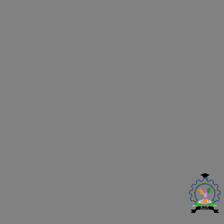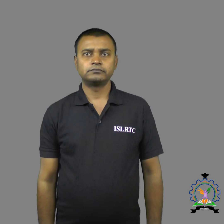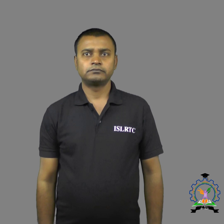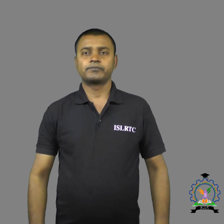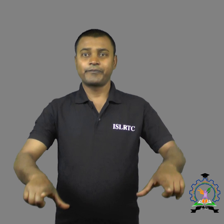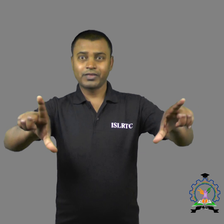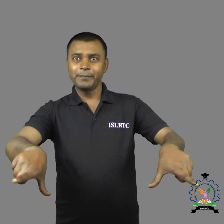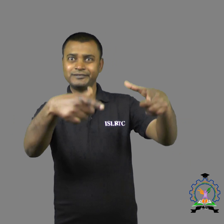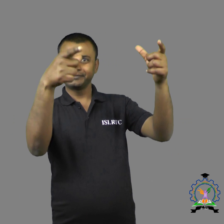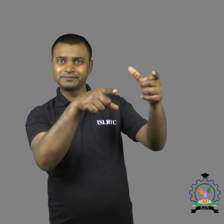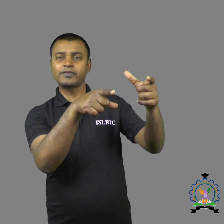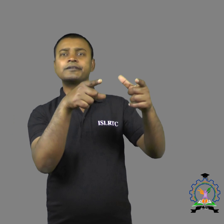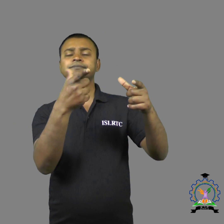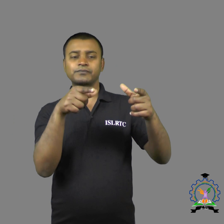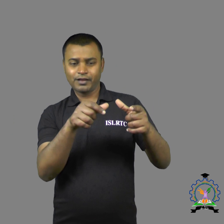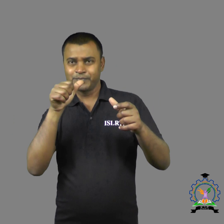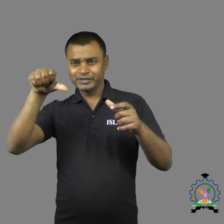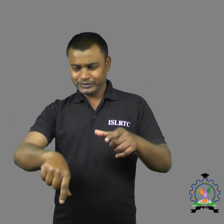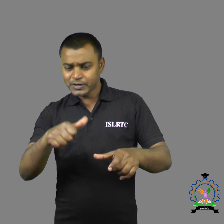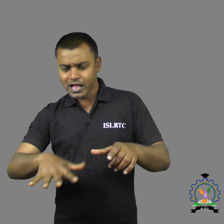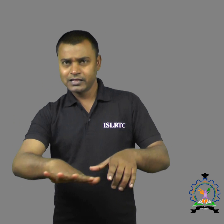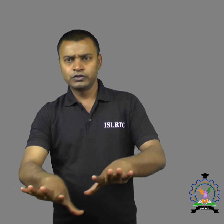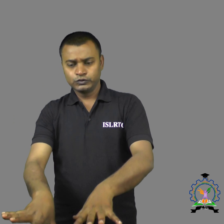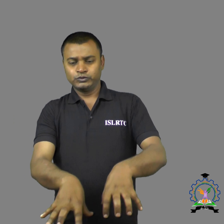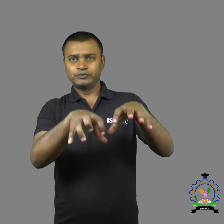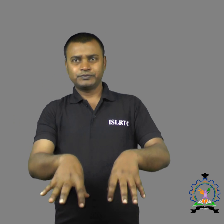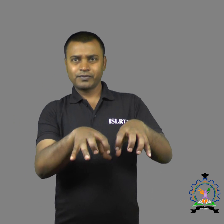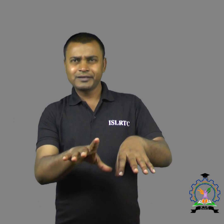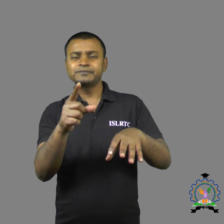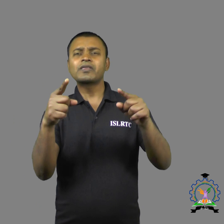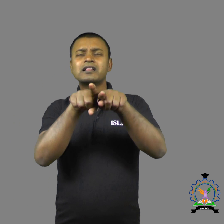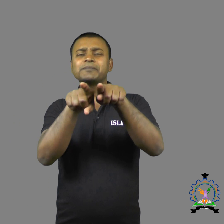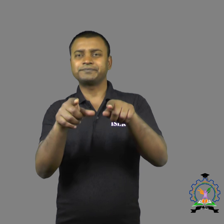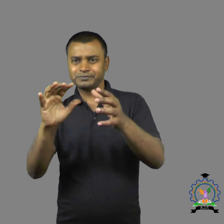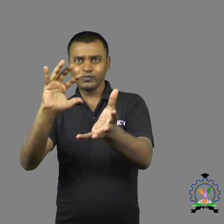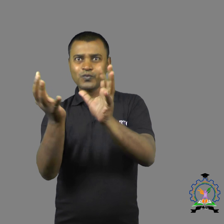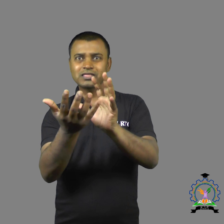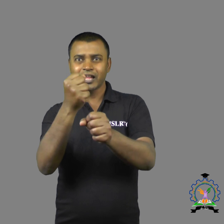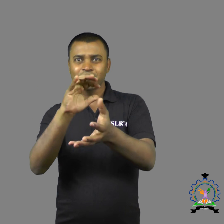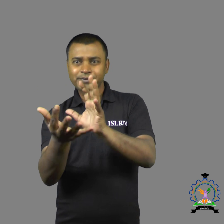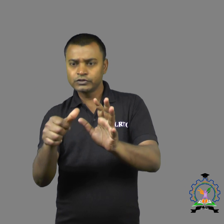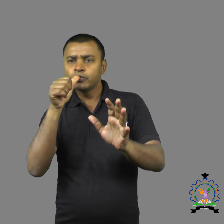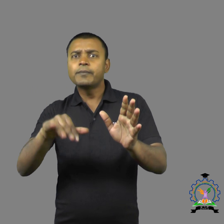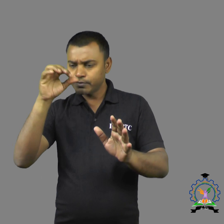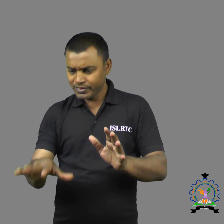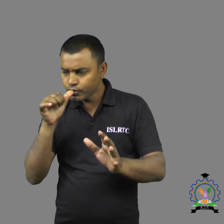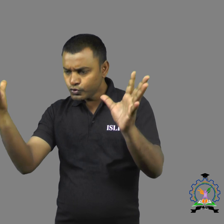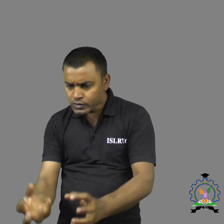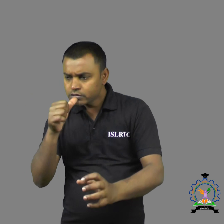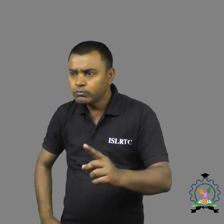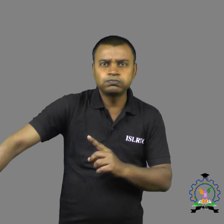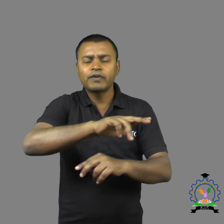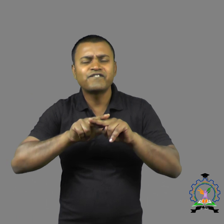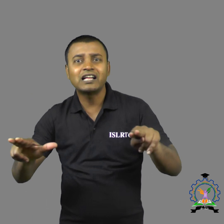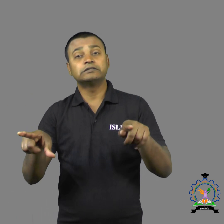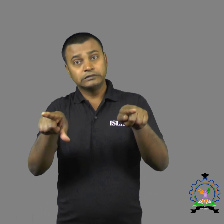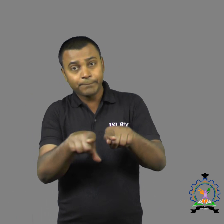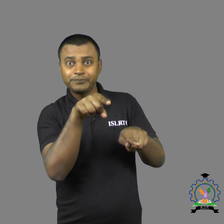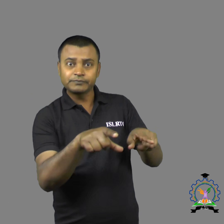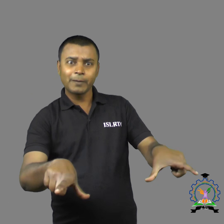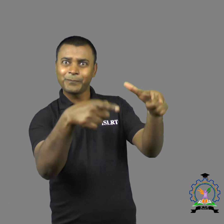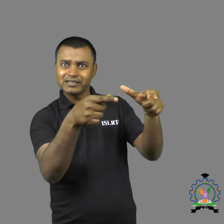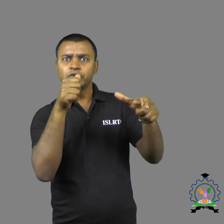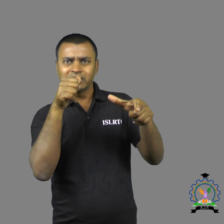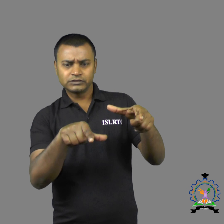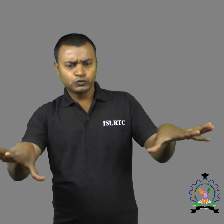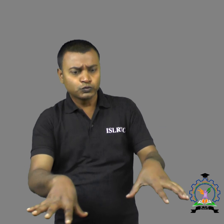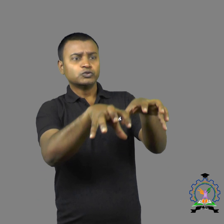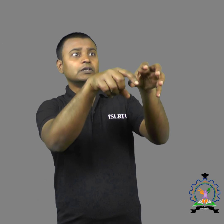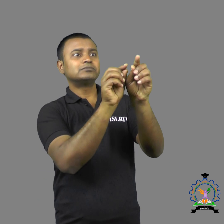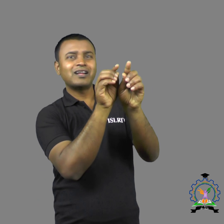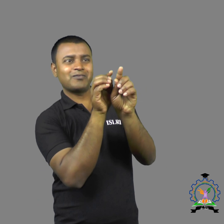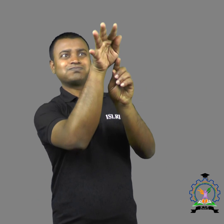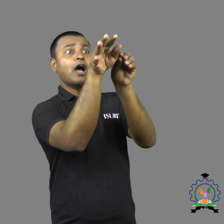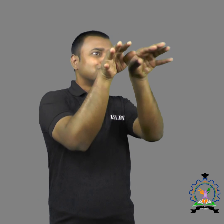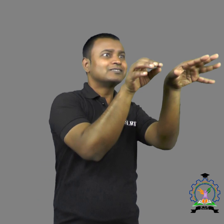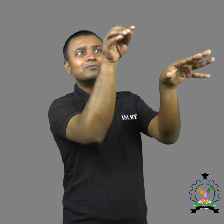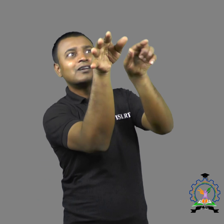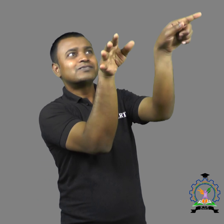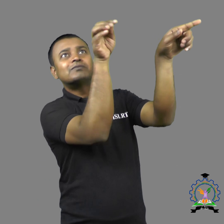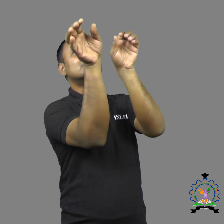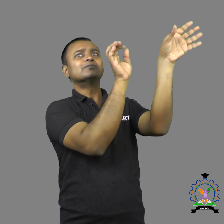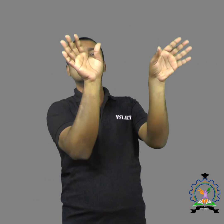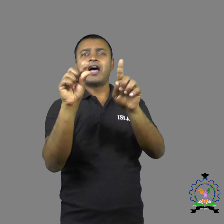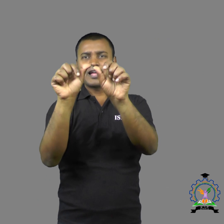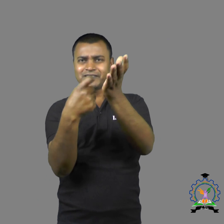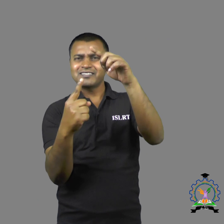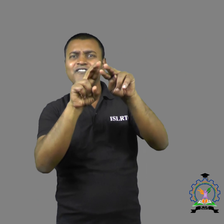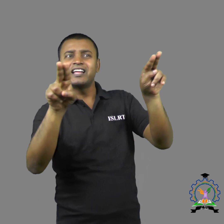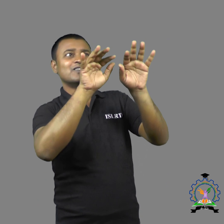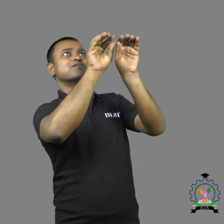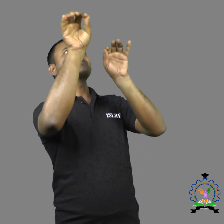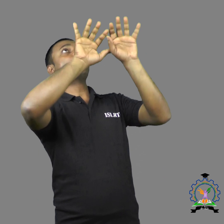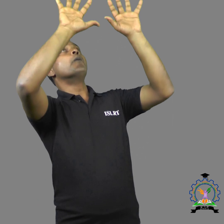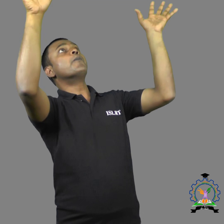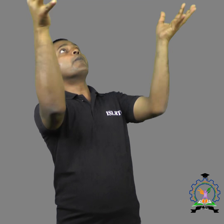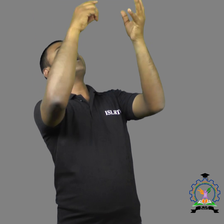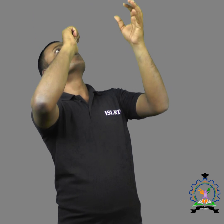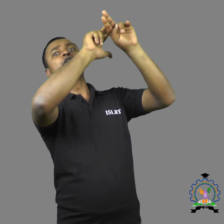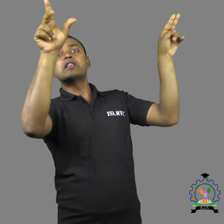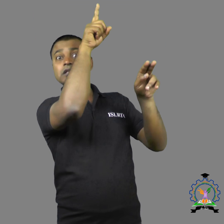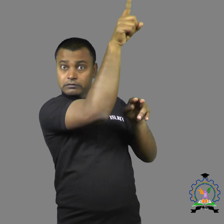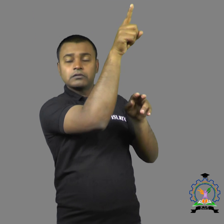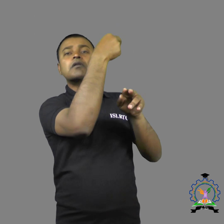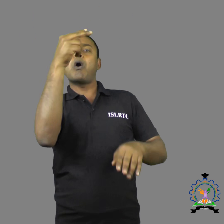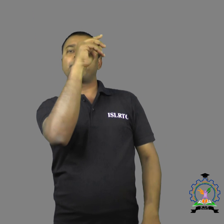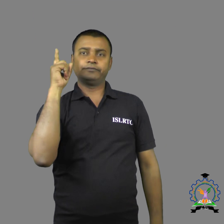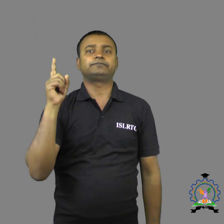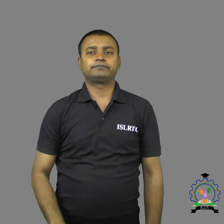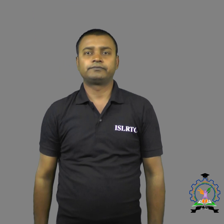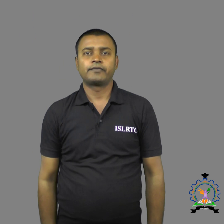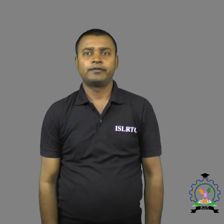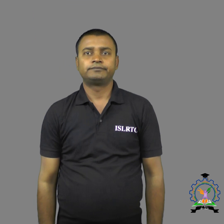Ascent of Sap